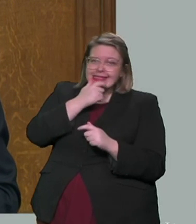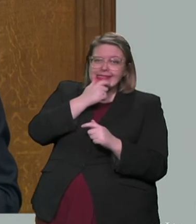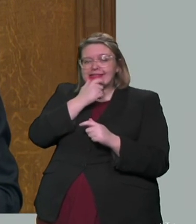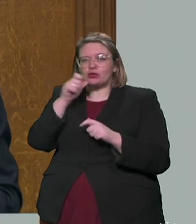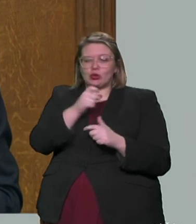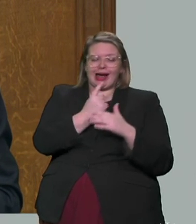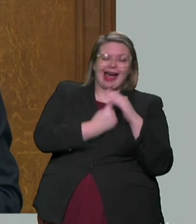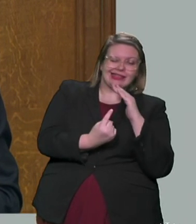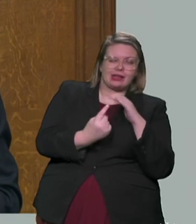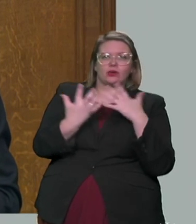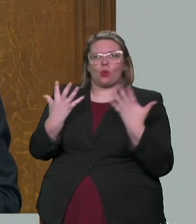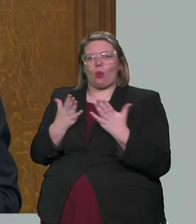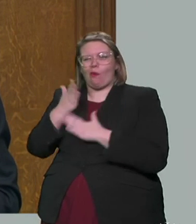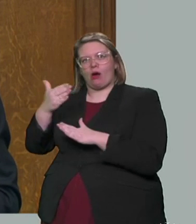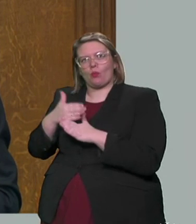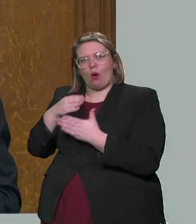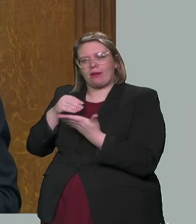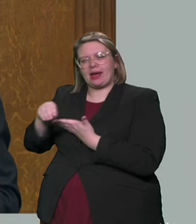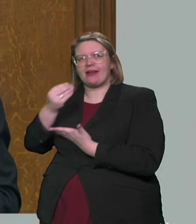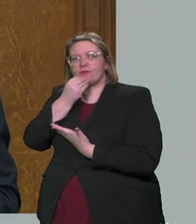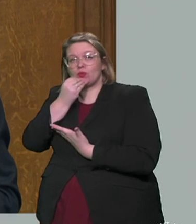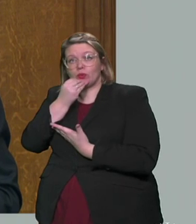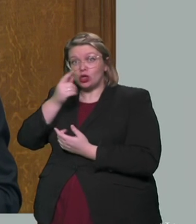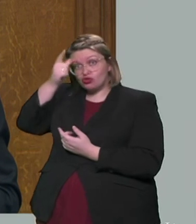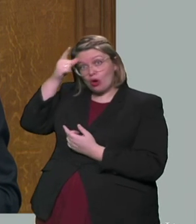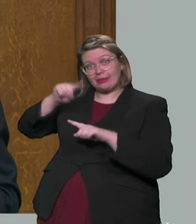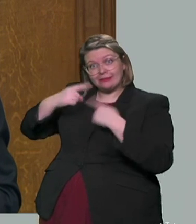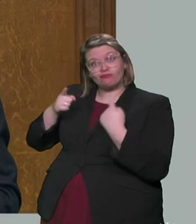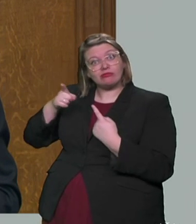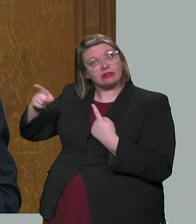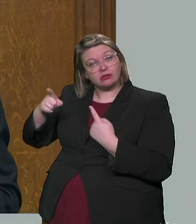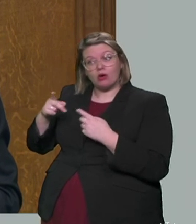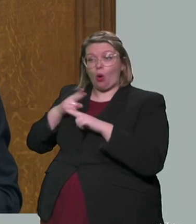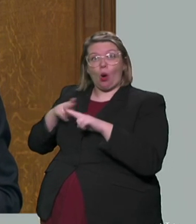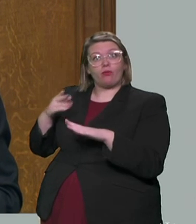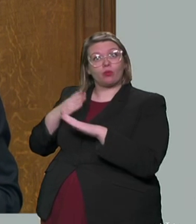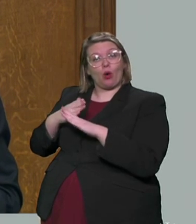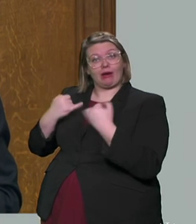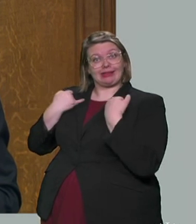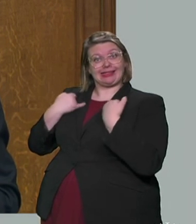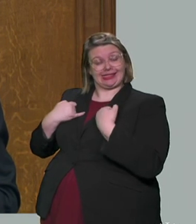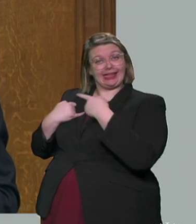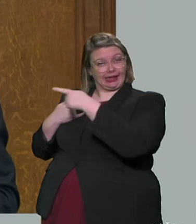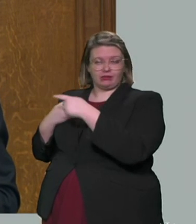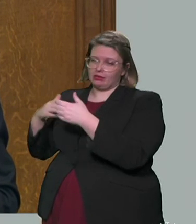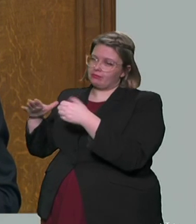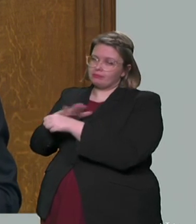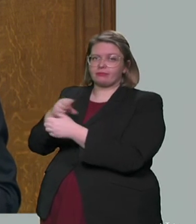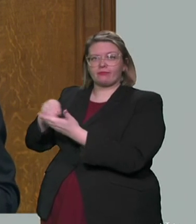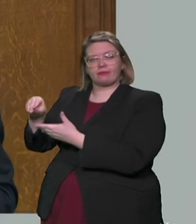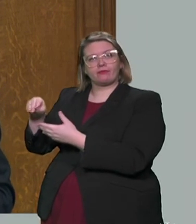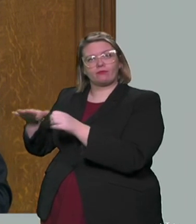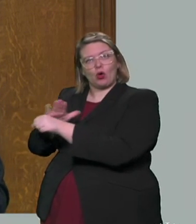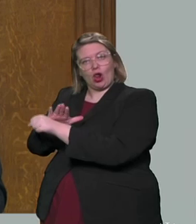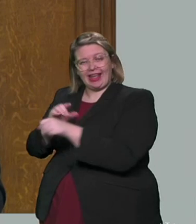In Germany, 100% of workers’ salaries is covered by sick pay, whereas in the UK, the figure is a pitiful 19%.